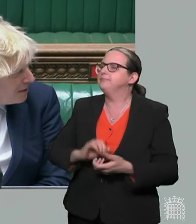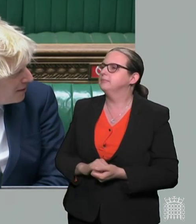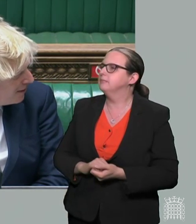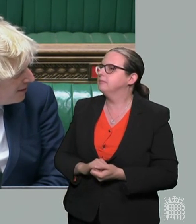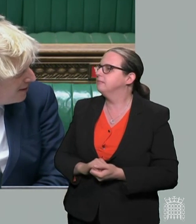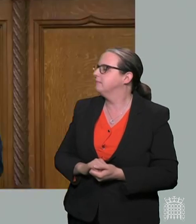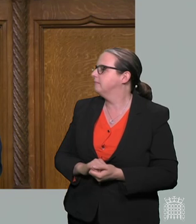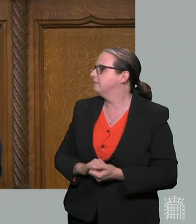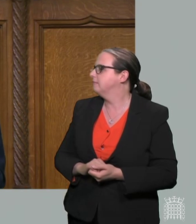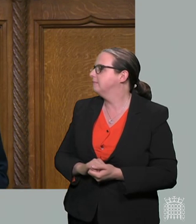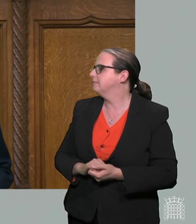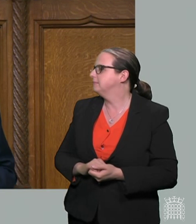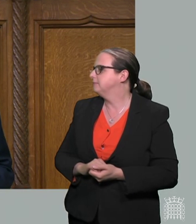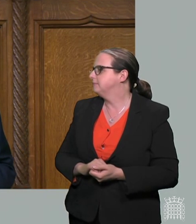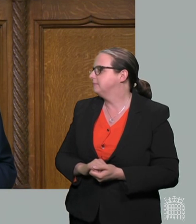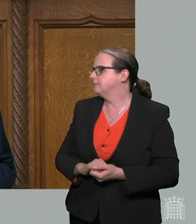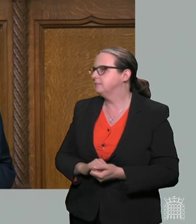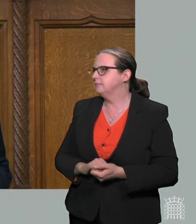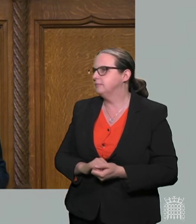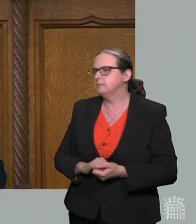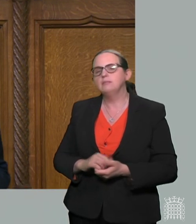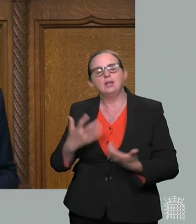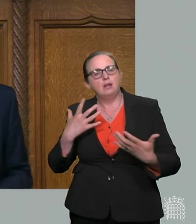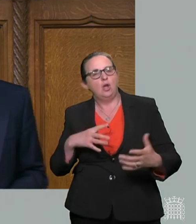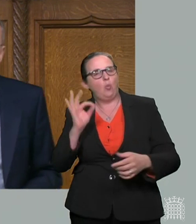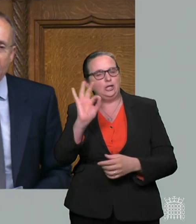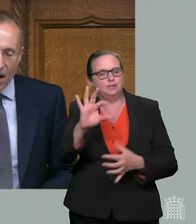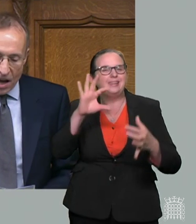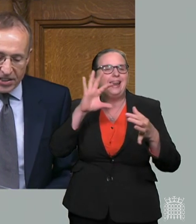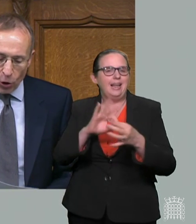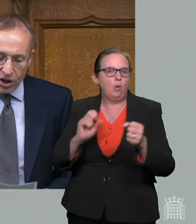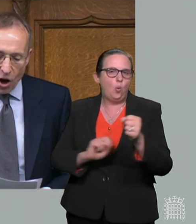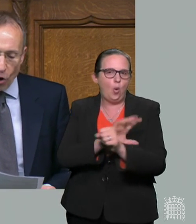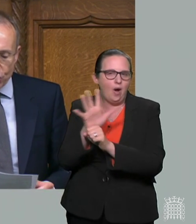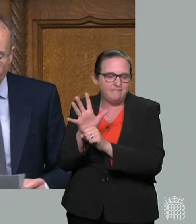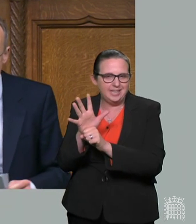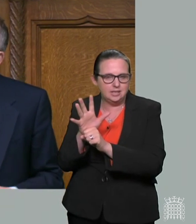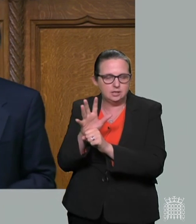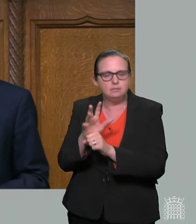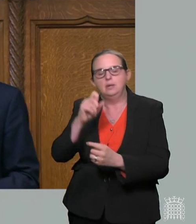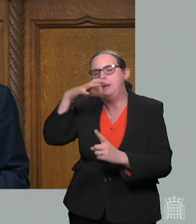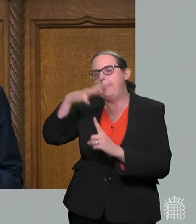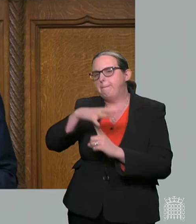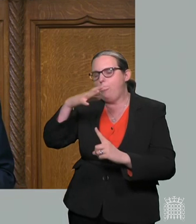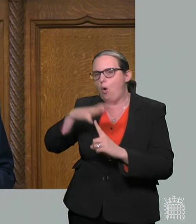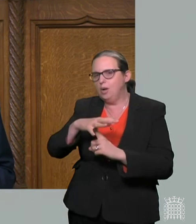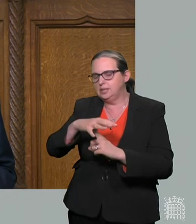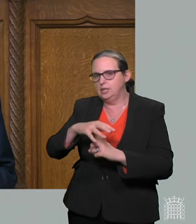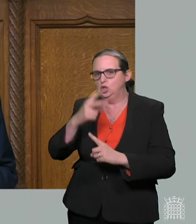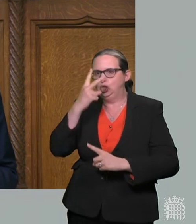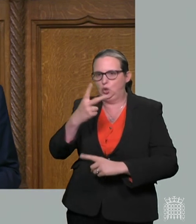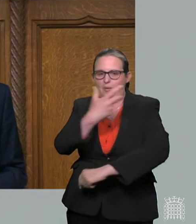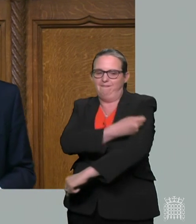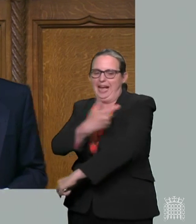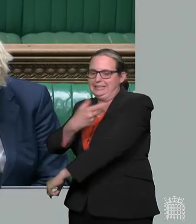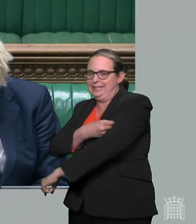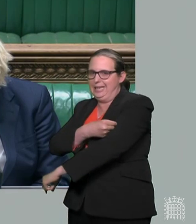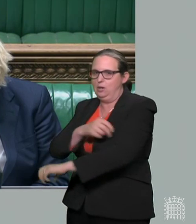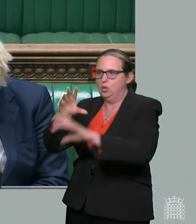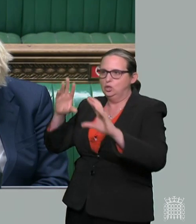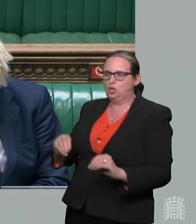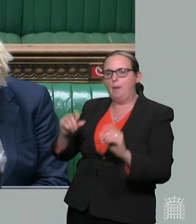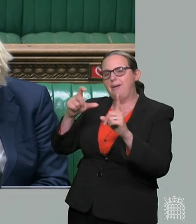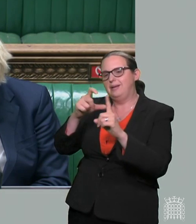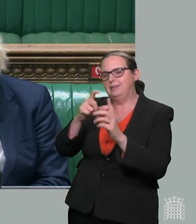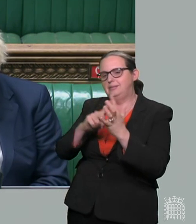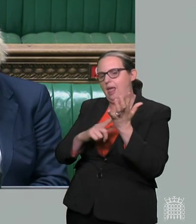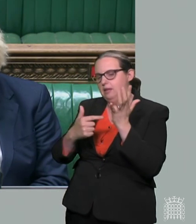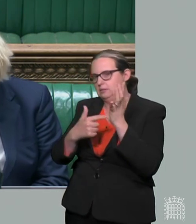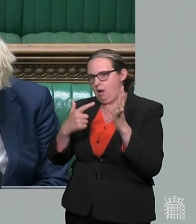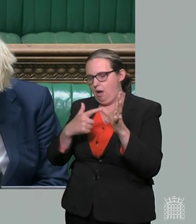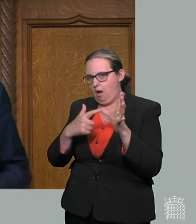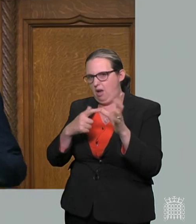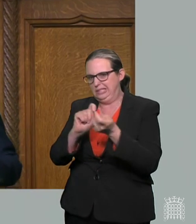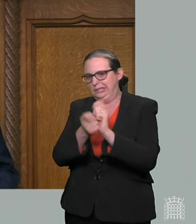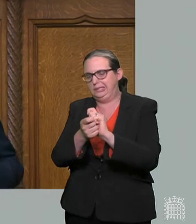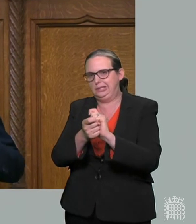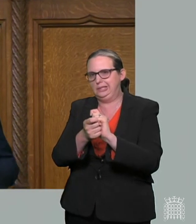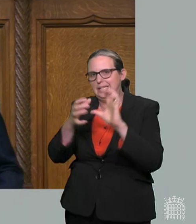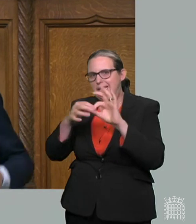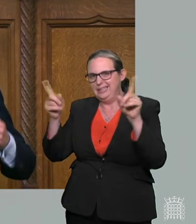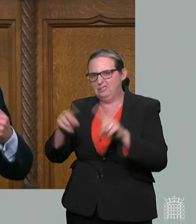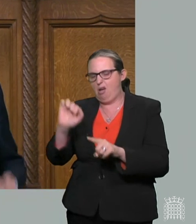We all know the importance of double vaccination, especially against the delta or Johnson variant of the virus, but in Hammersmith and Fulham, despite the hard work of our local